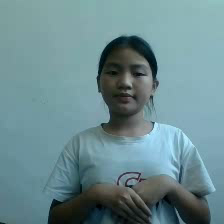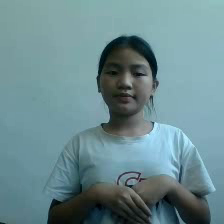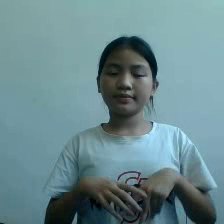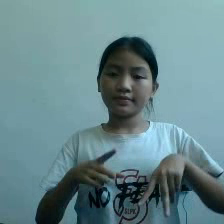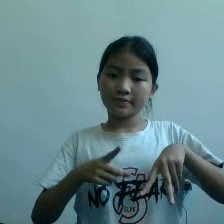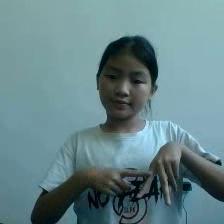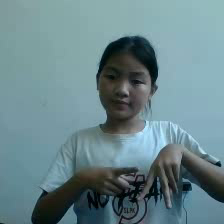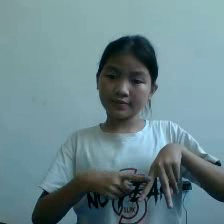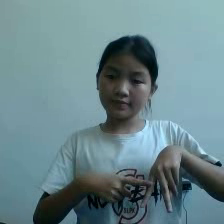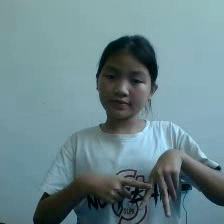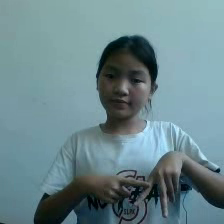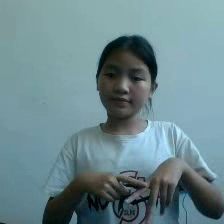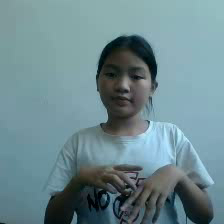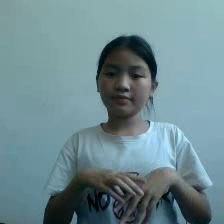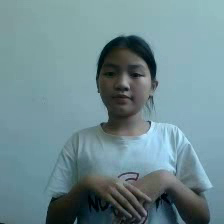Chân